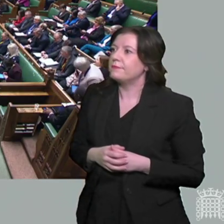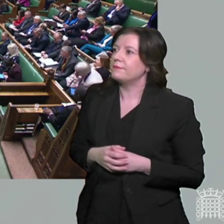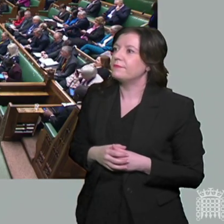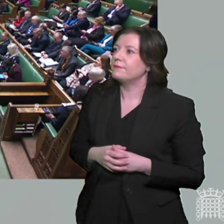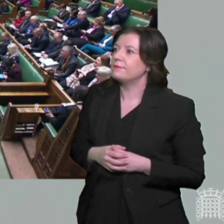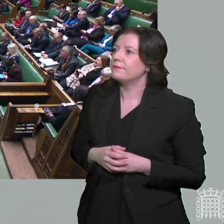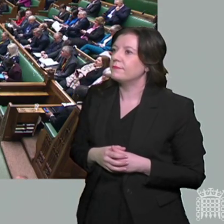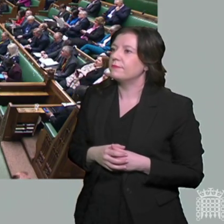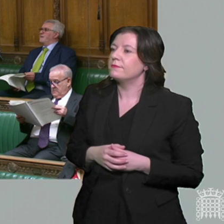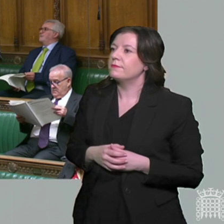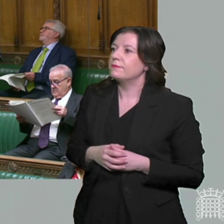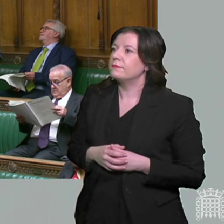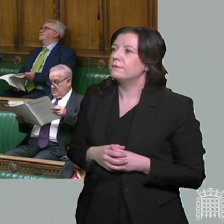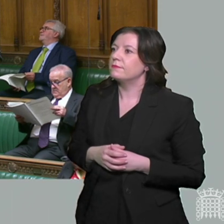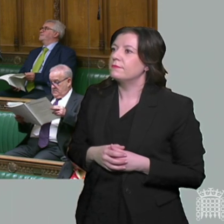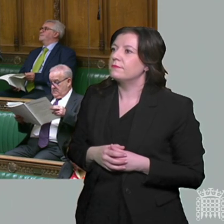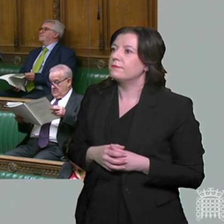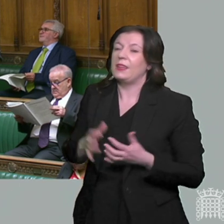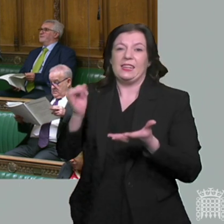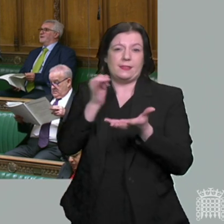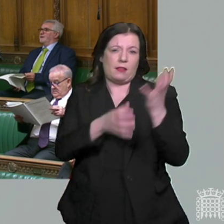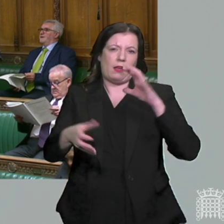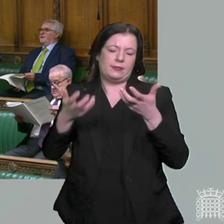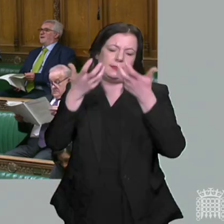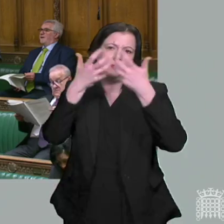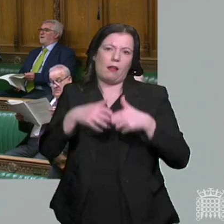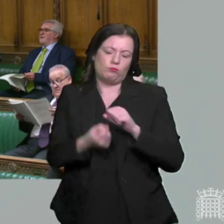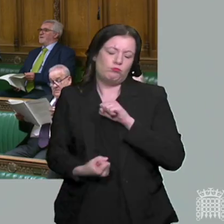I welcome anything that focuses on science and technology.